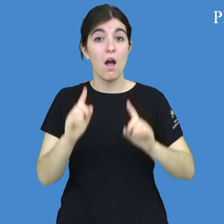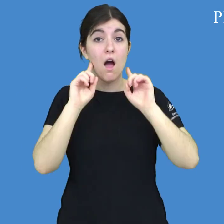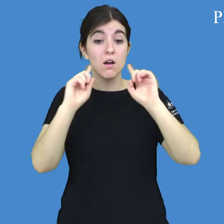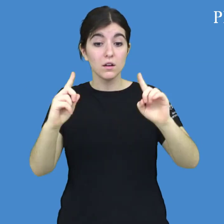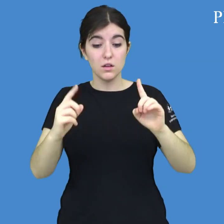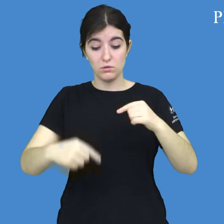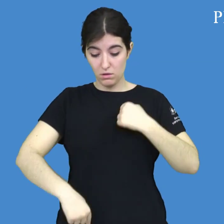caso